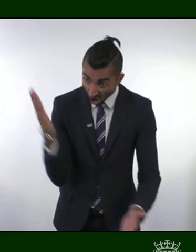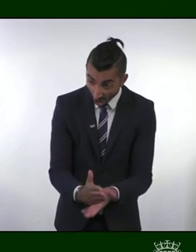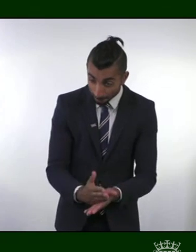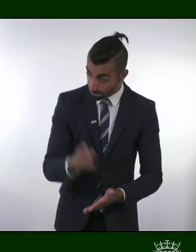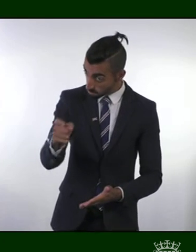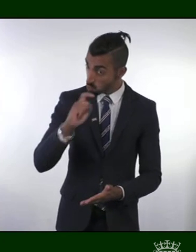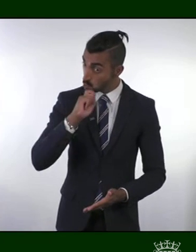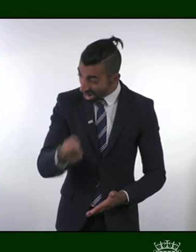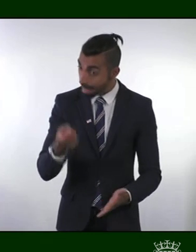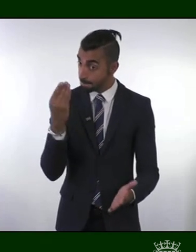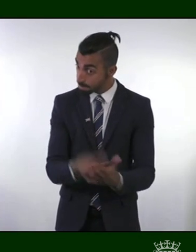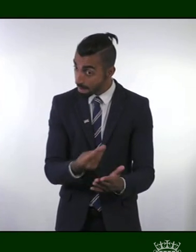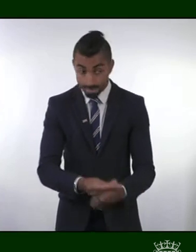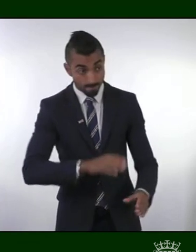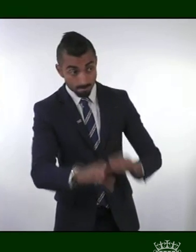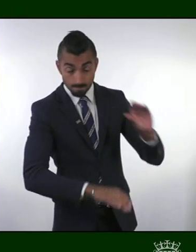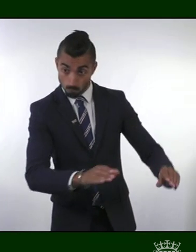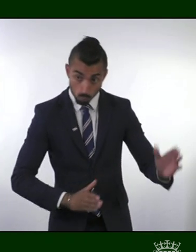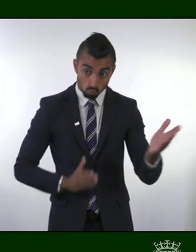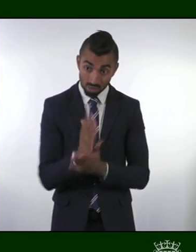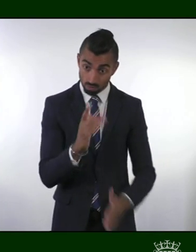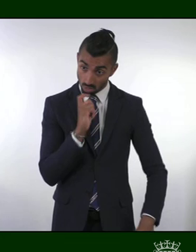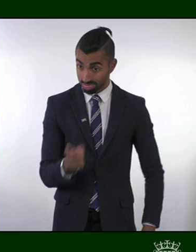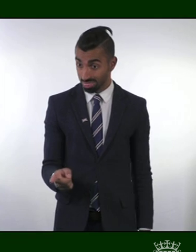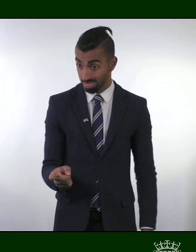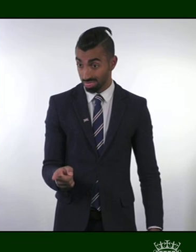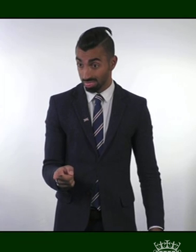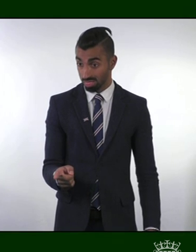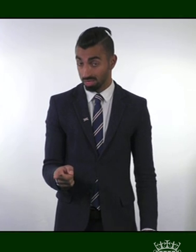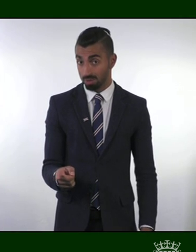The honourable Member talks about real cash and business rates grants.